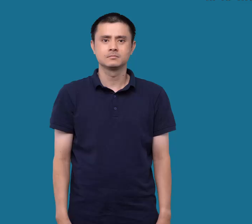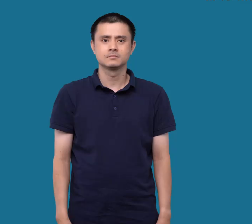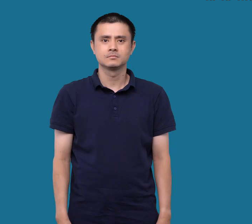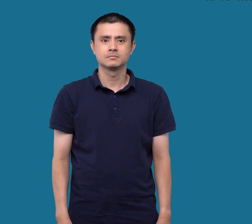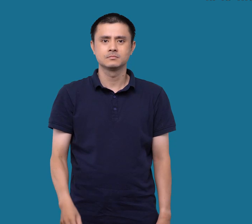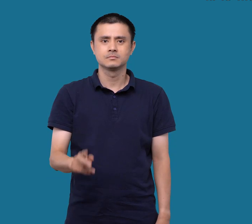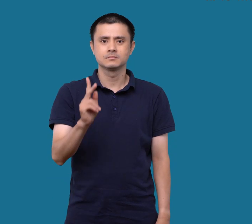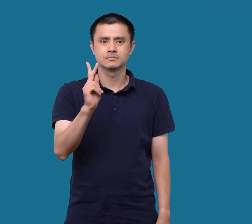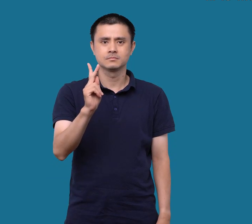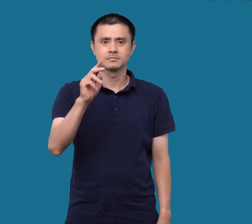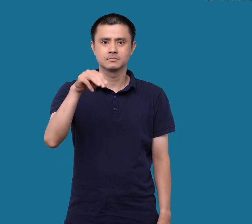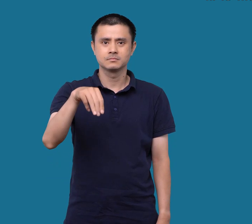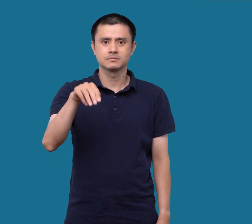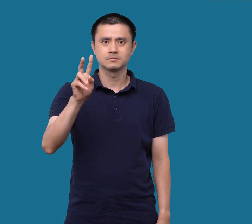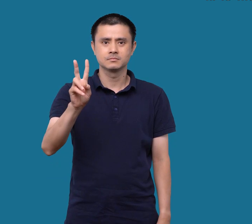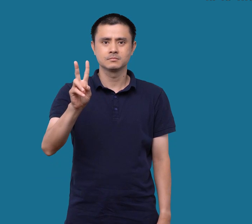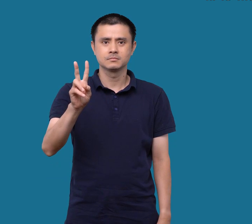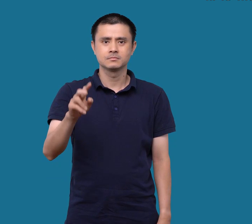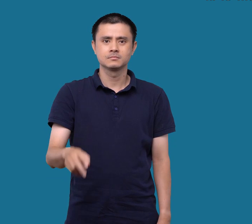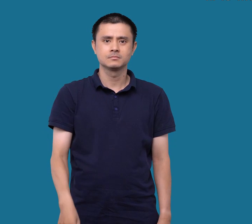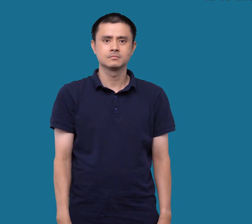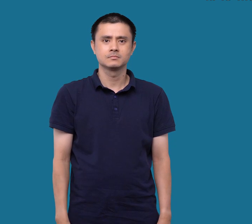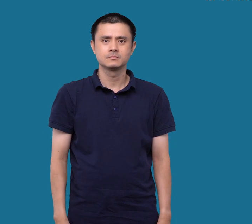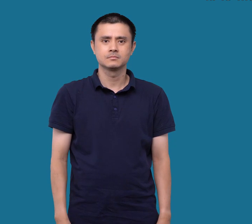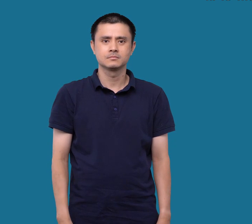ki-lô-mét vuông (km2)